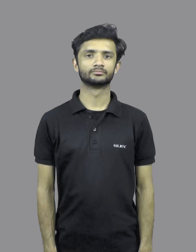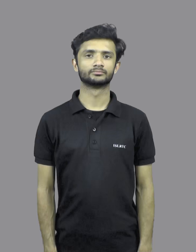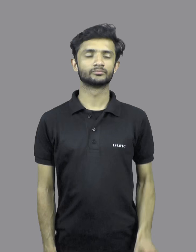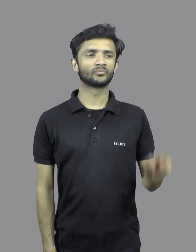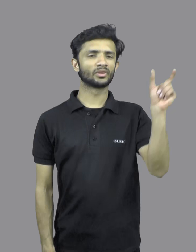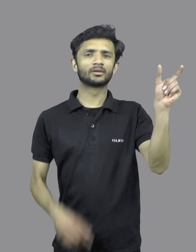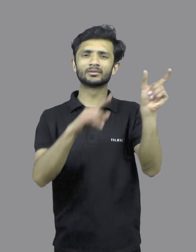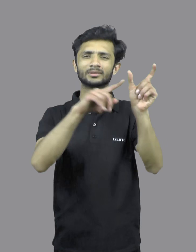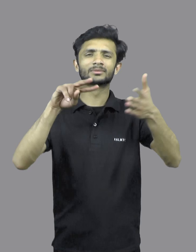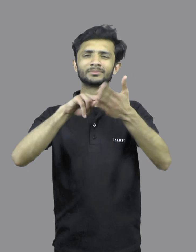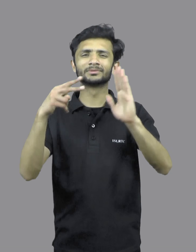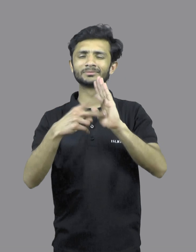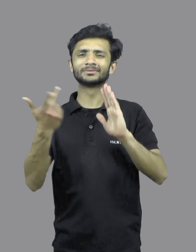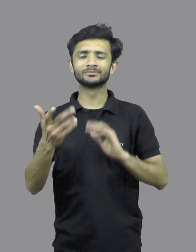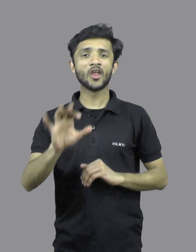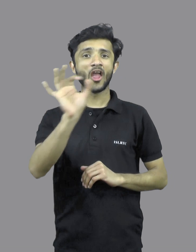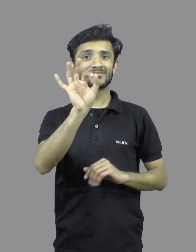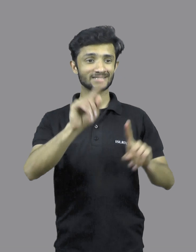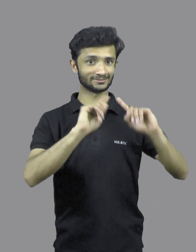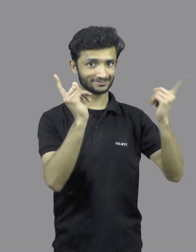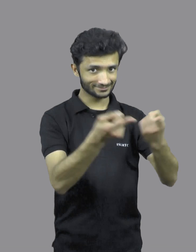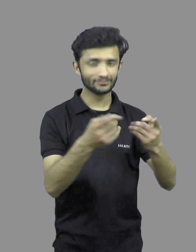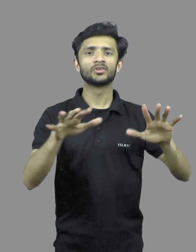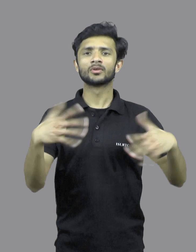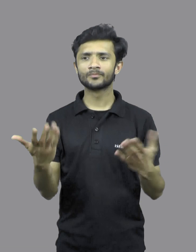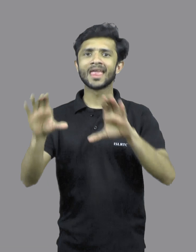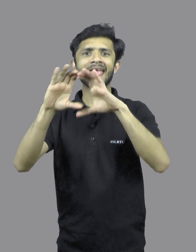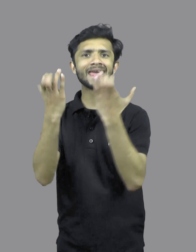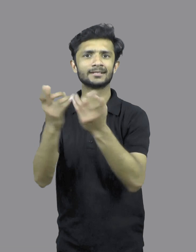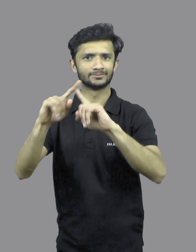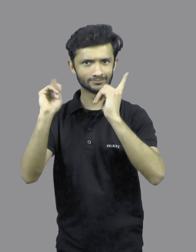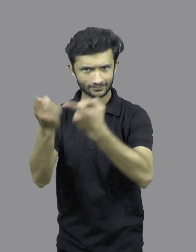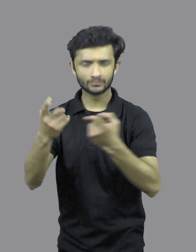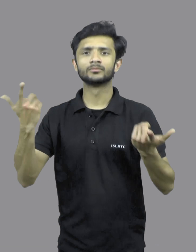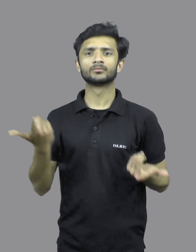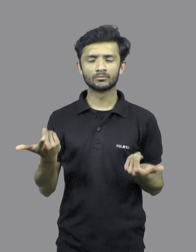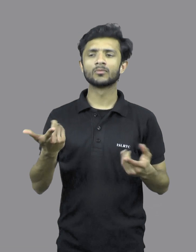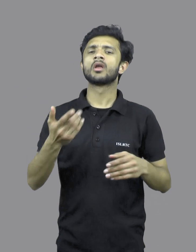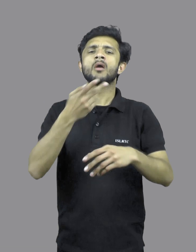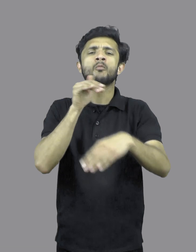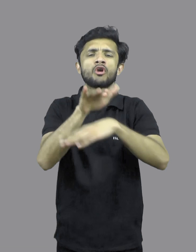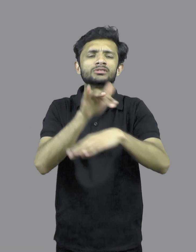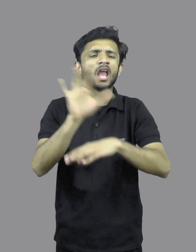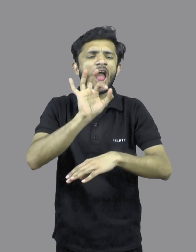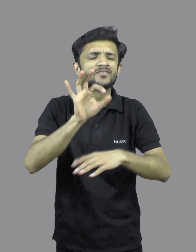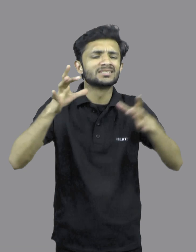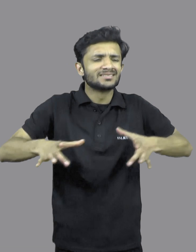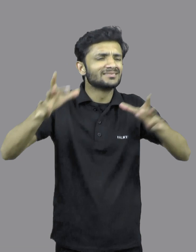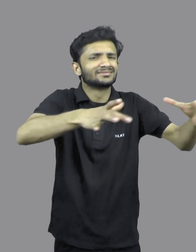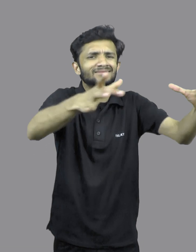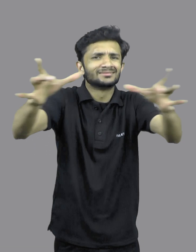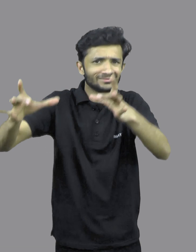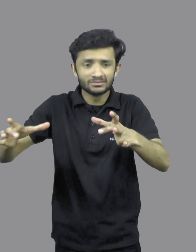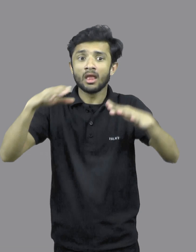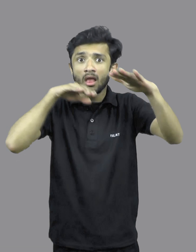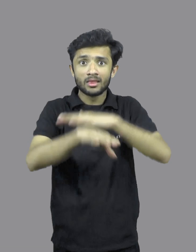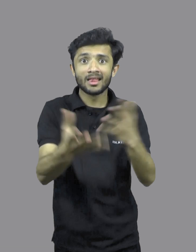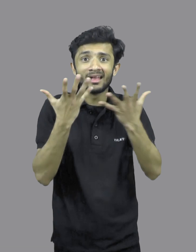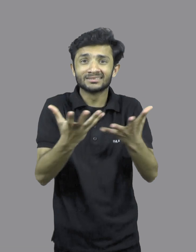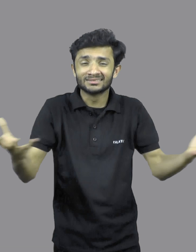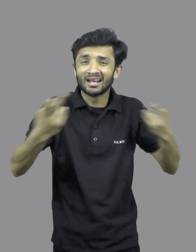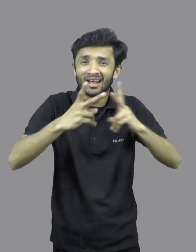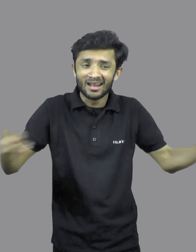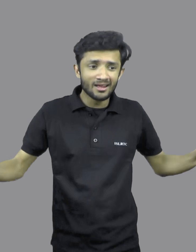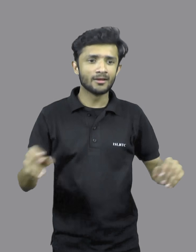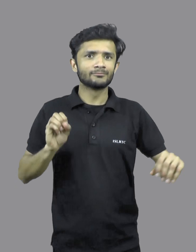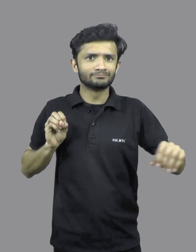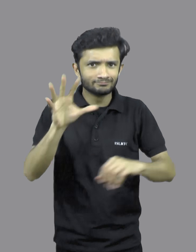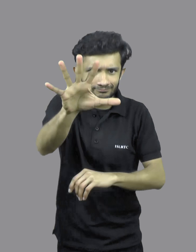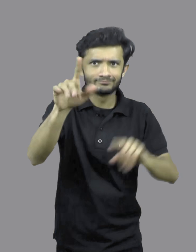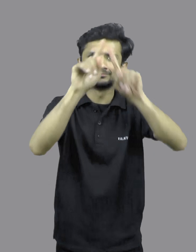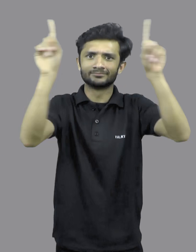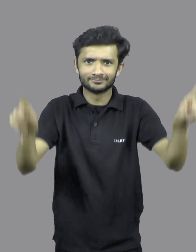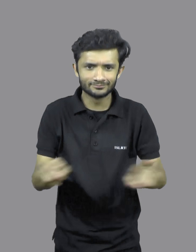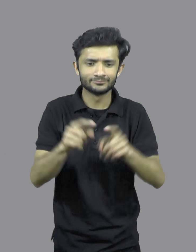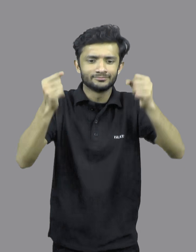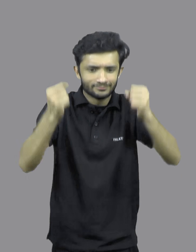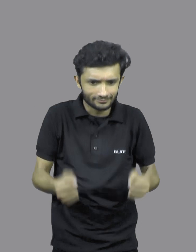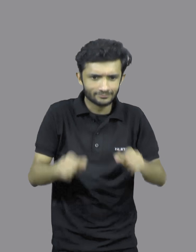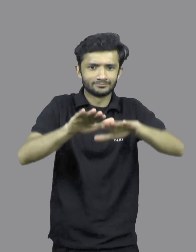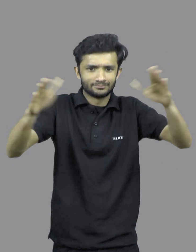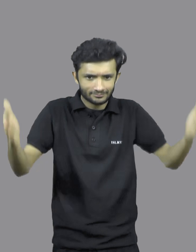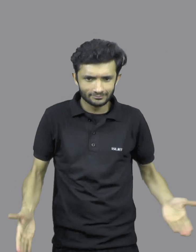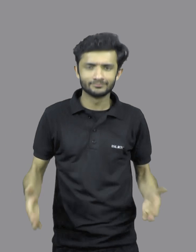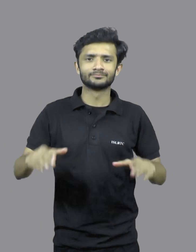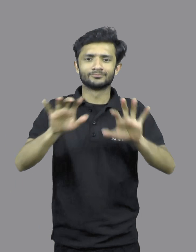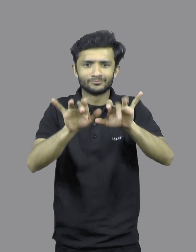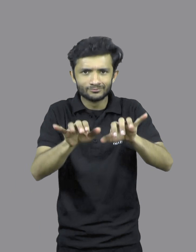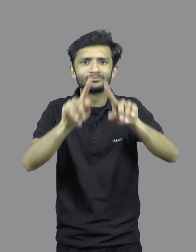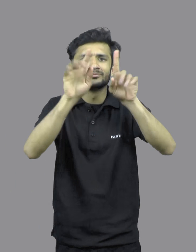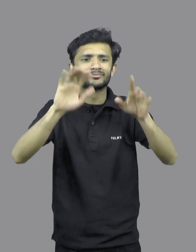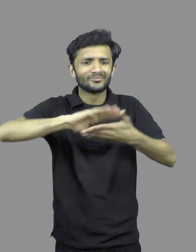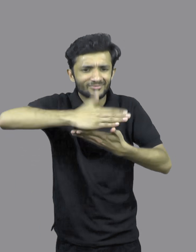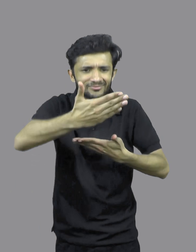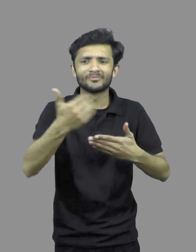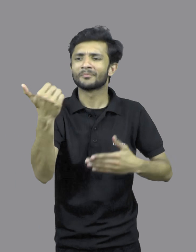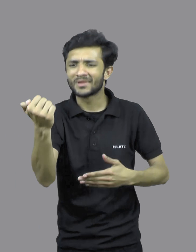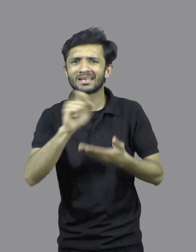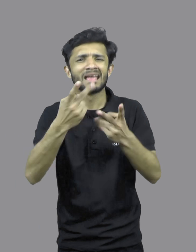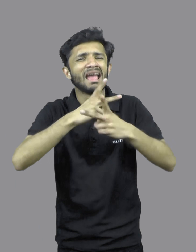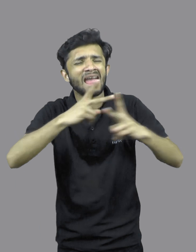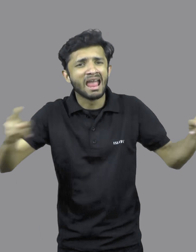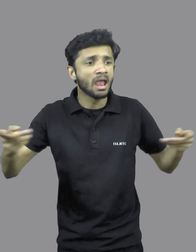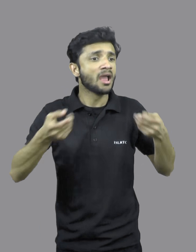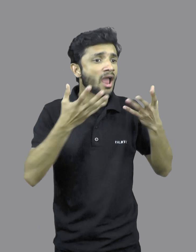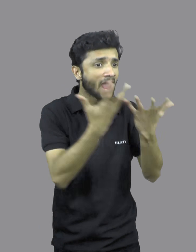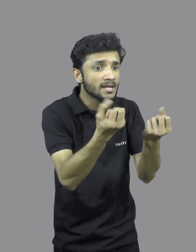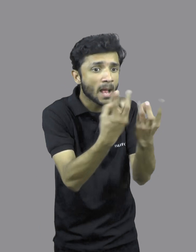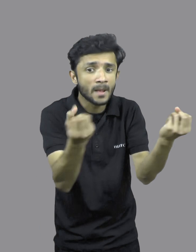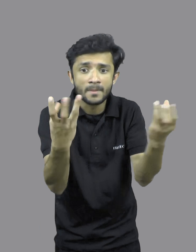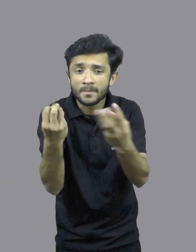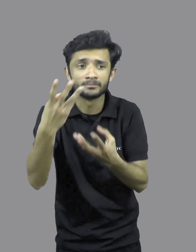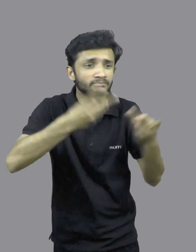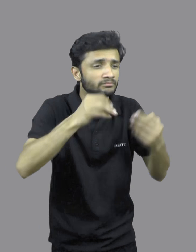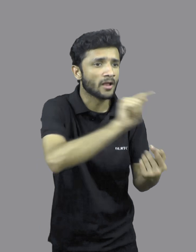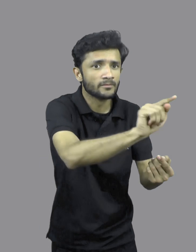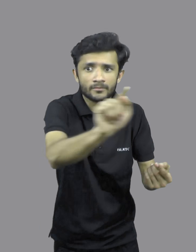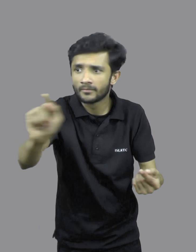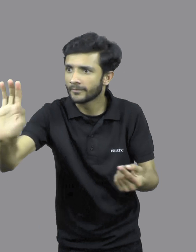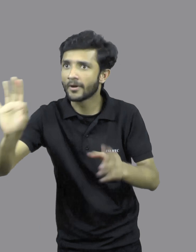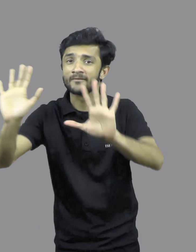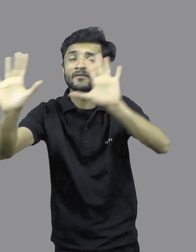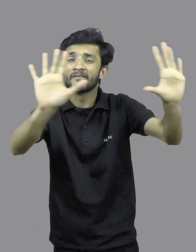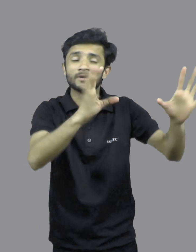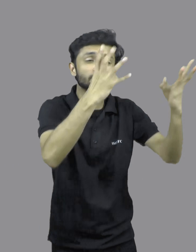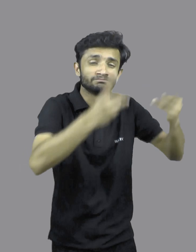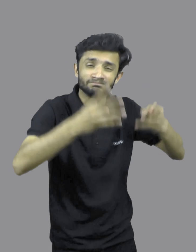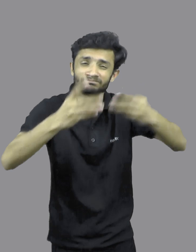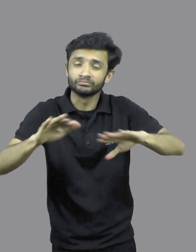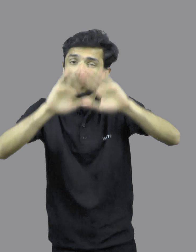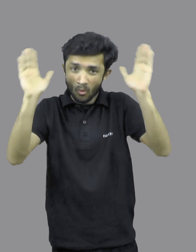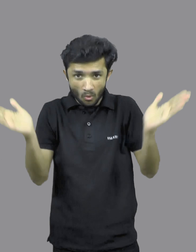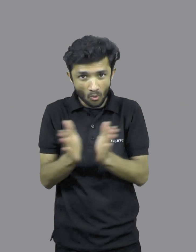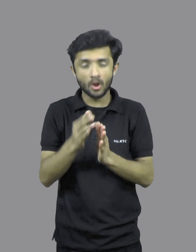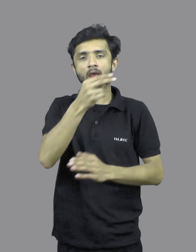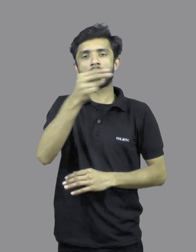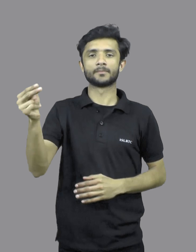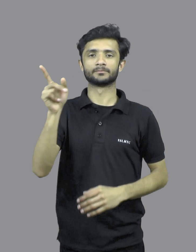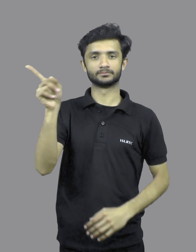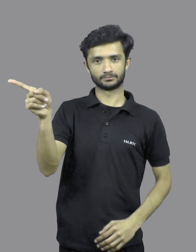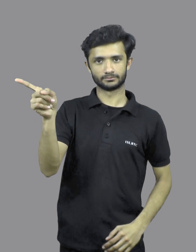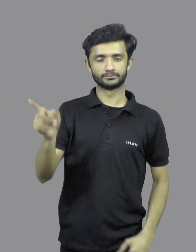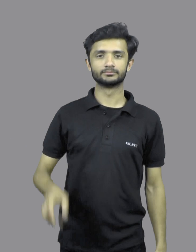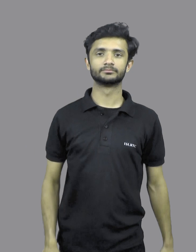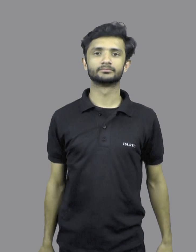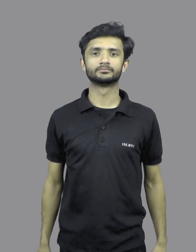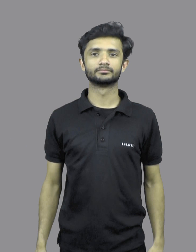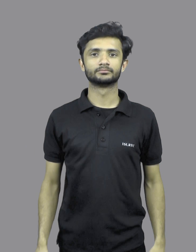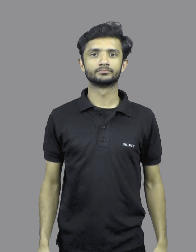Inventory